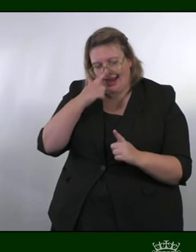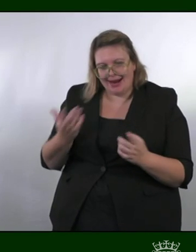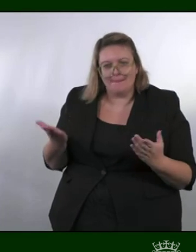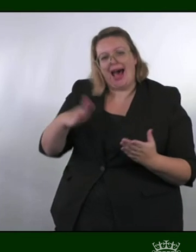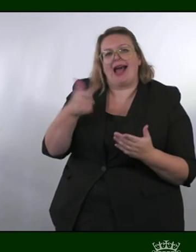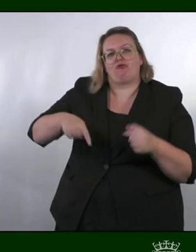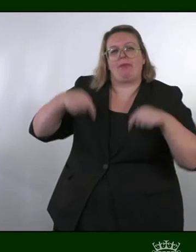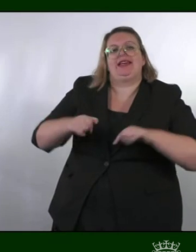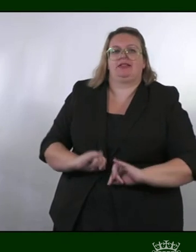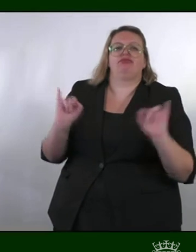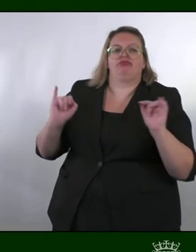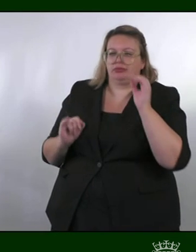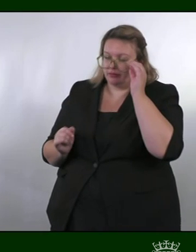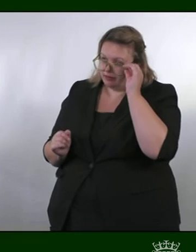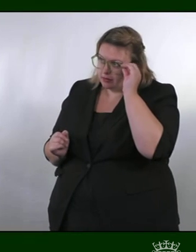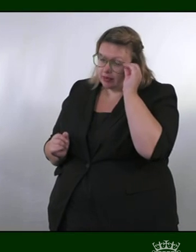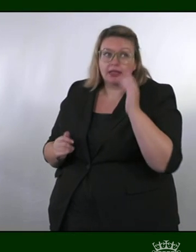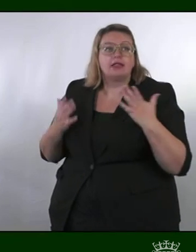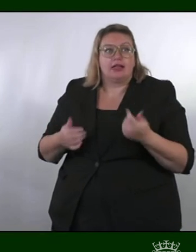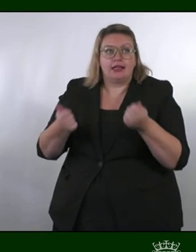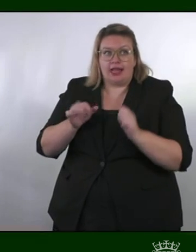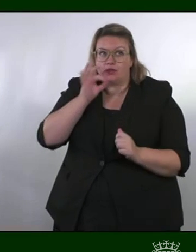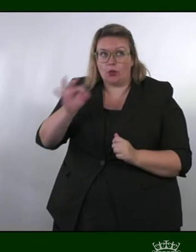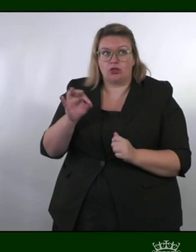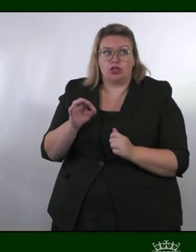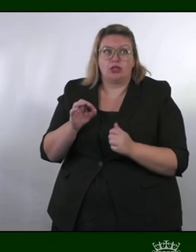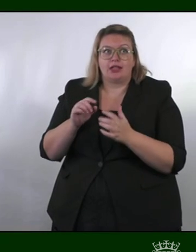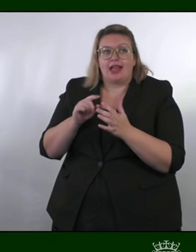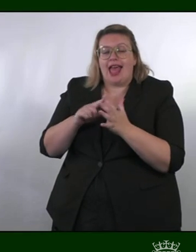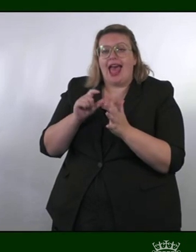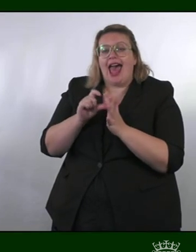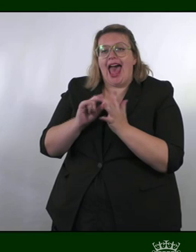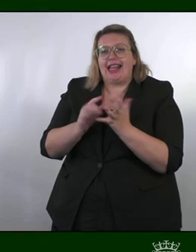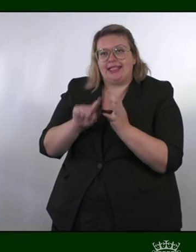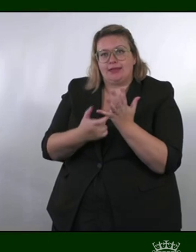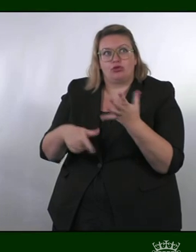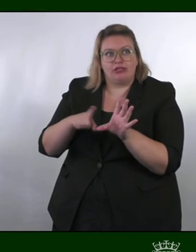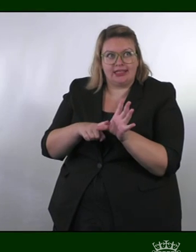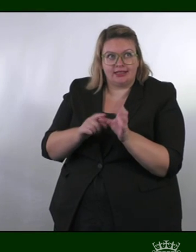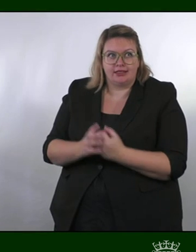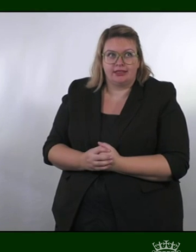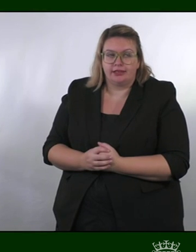Let us head up to Cheshire, and Edward Timpson.